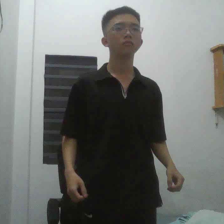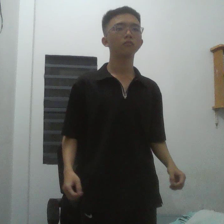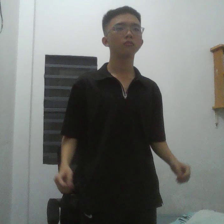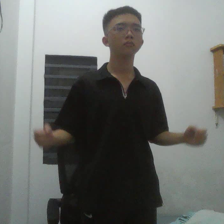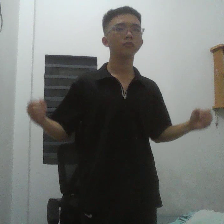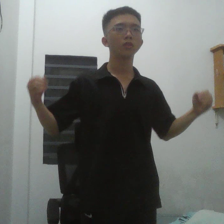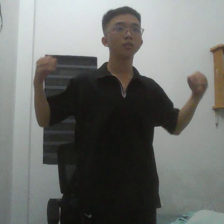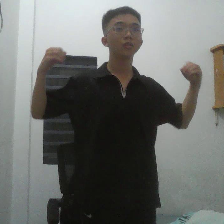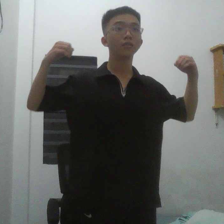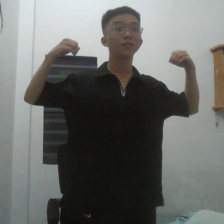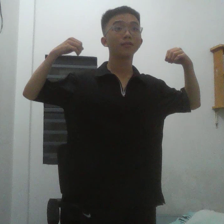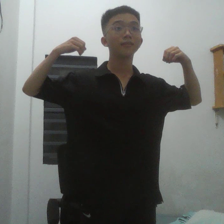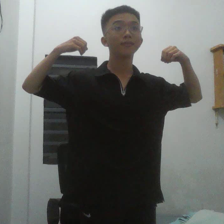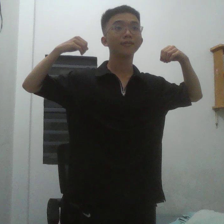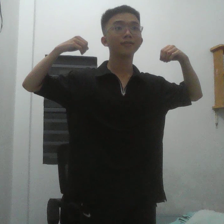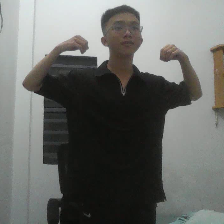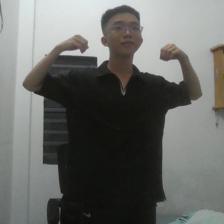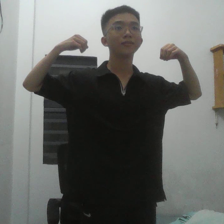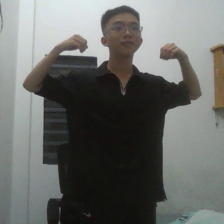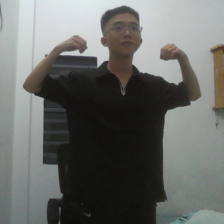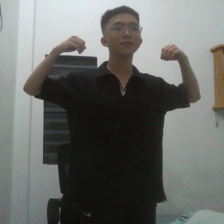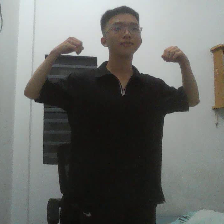minh khoe